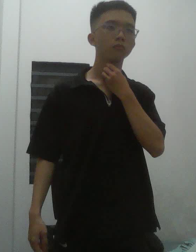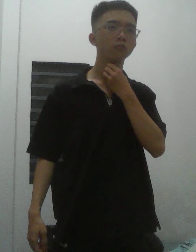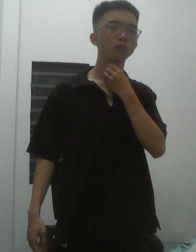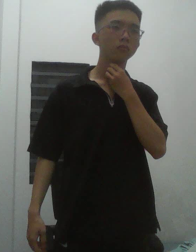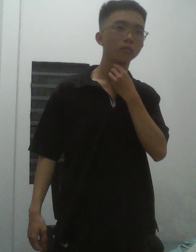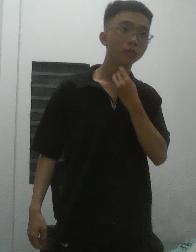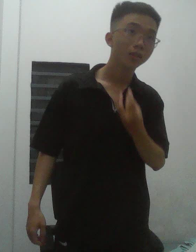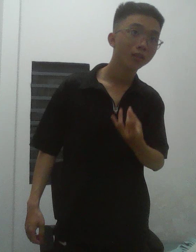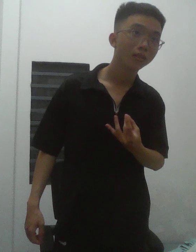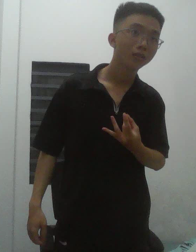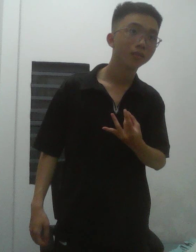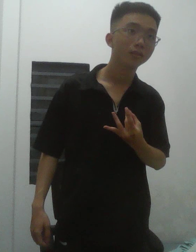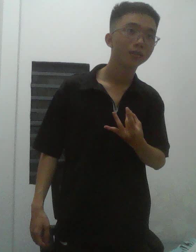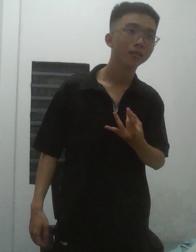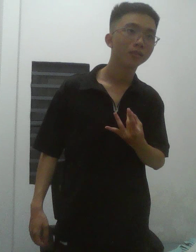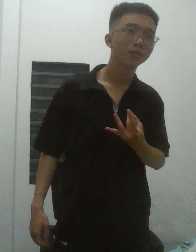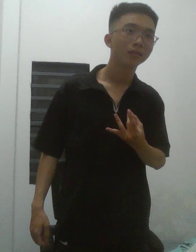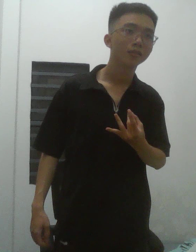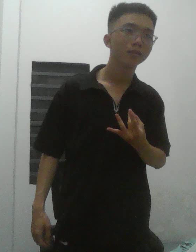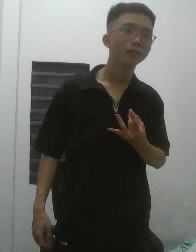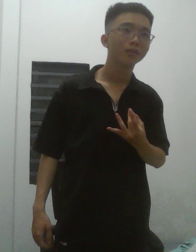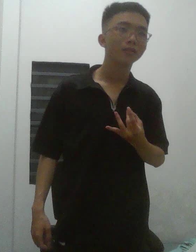thich